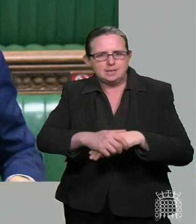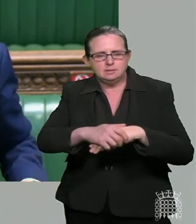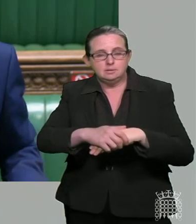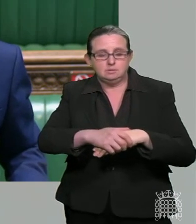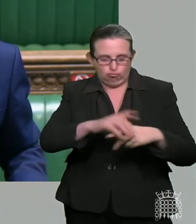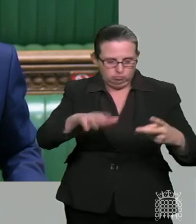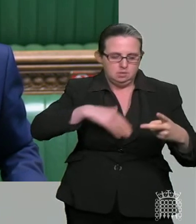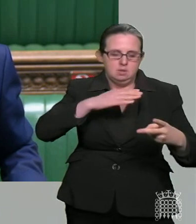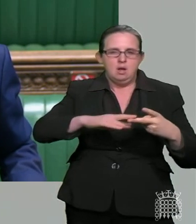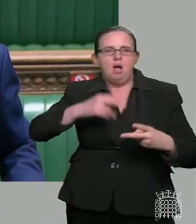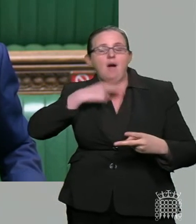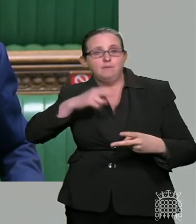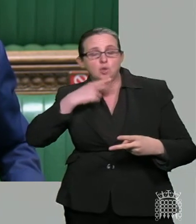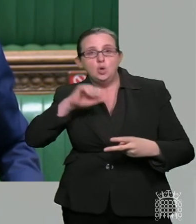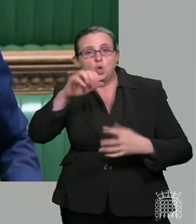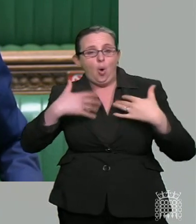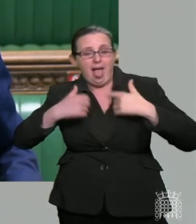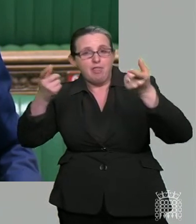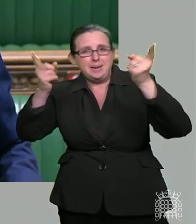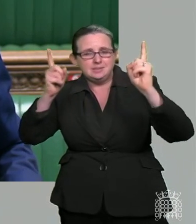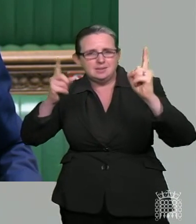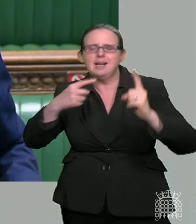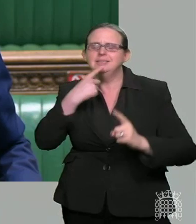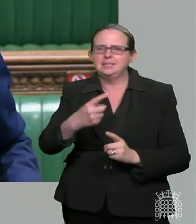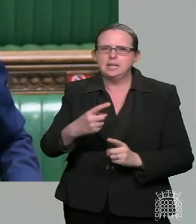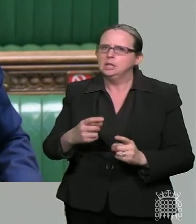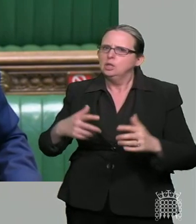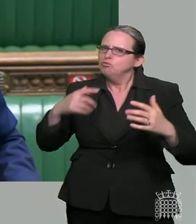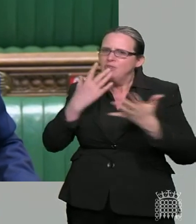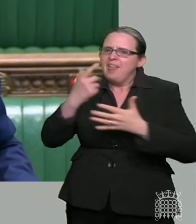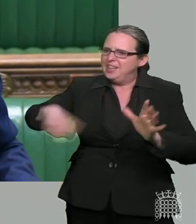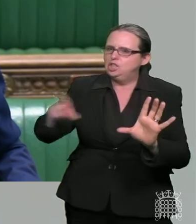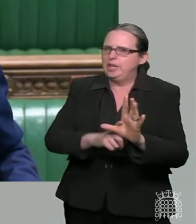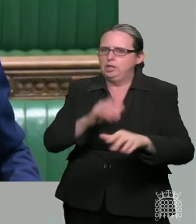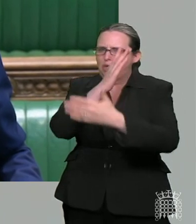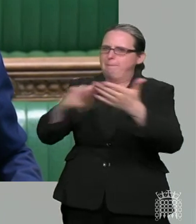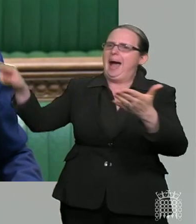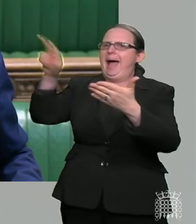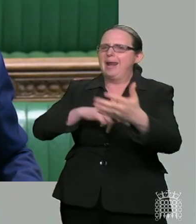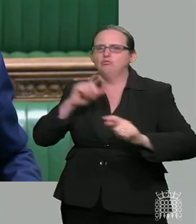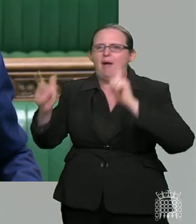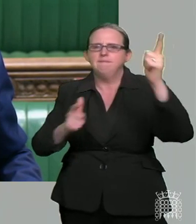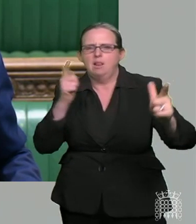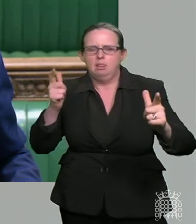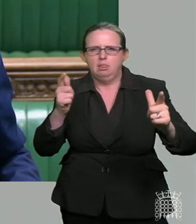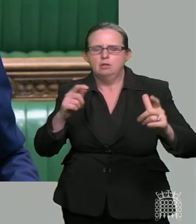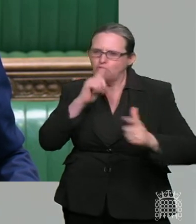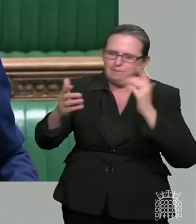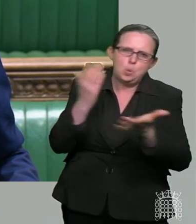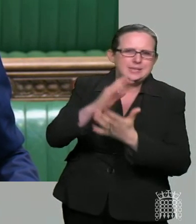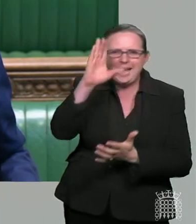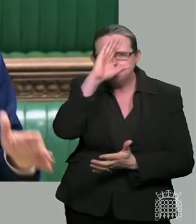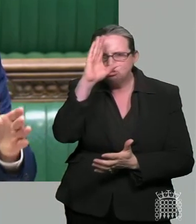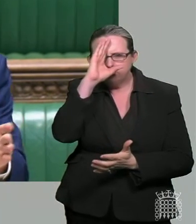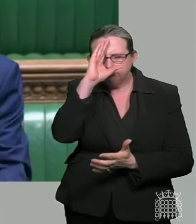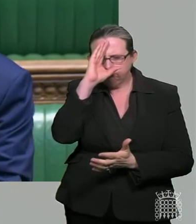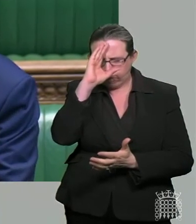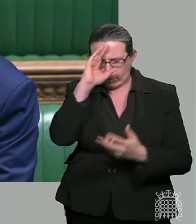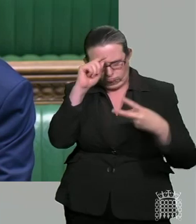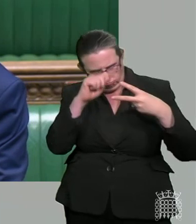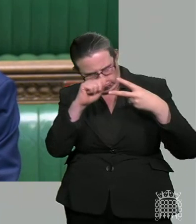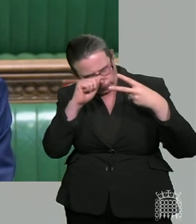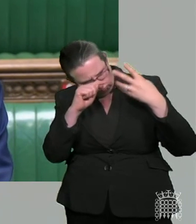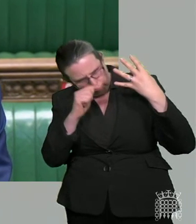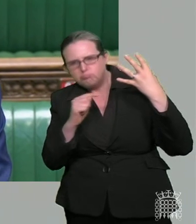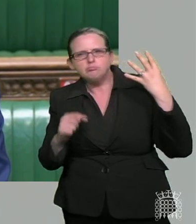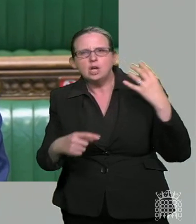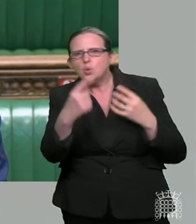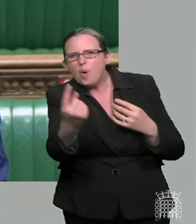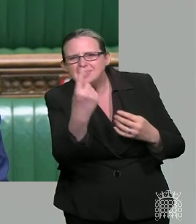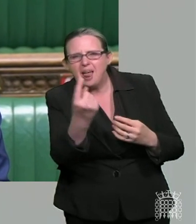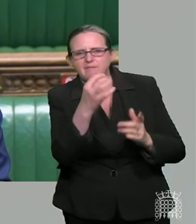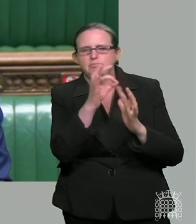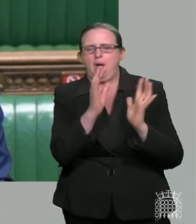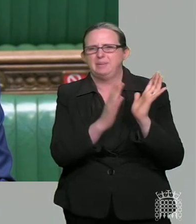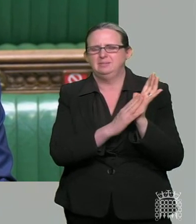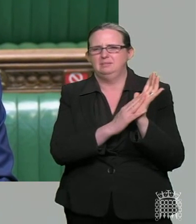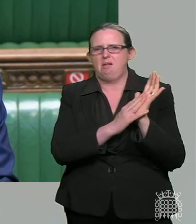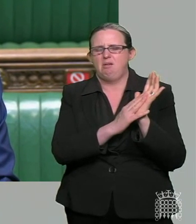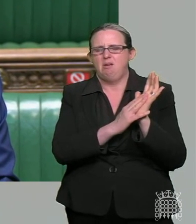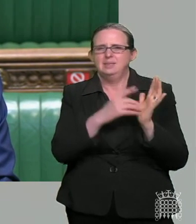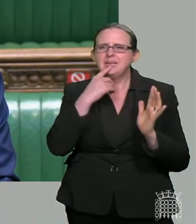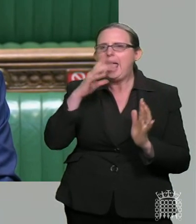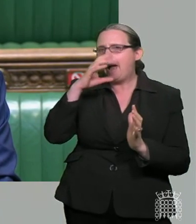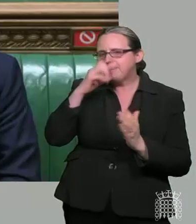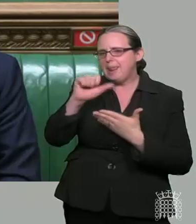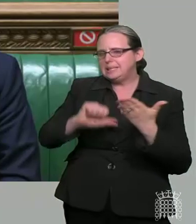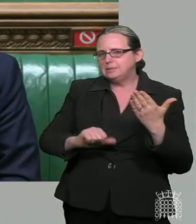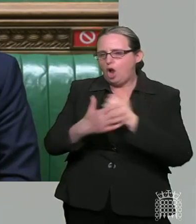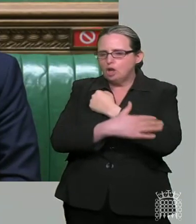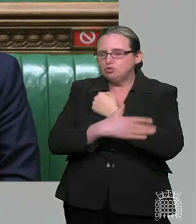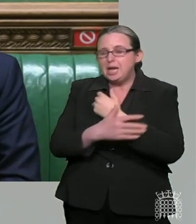By the afternoon, a Health Minister said that nobody should travel outside Britain this year, and that, “Travelling is dangerous.” The Prime Minister said that travel to amber countries should be only where it is essential.